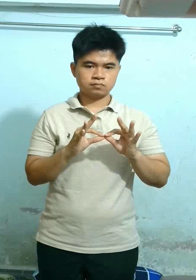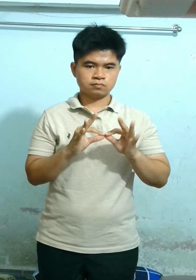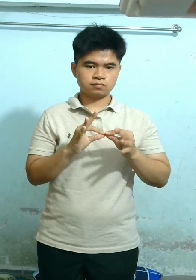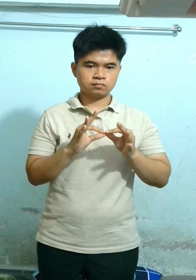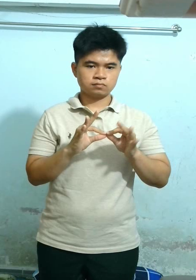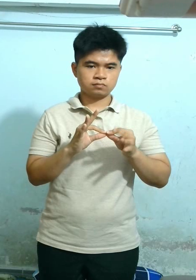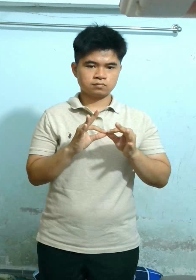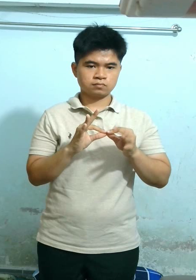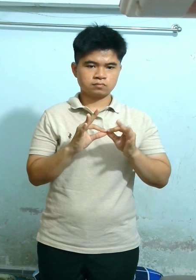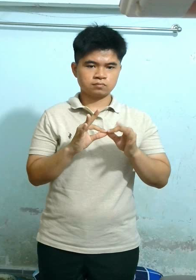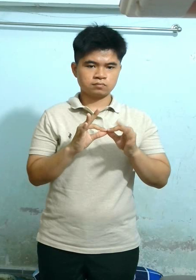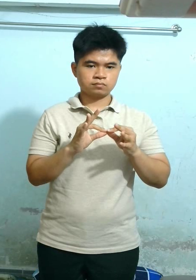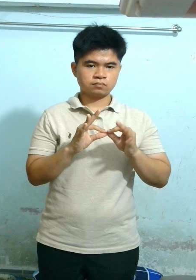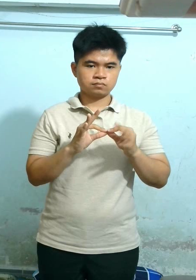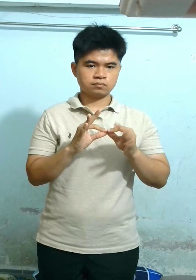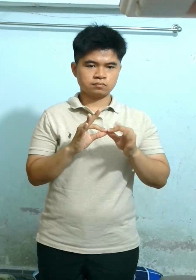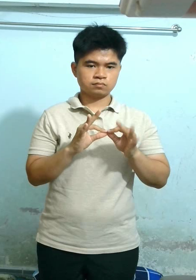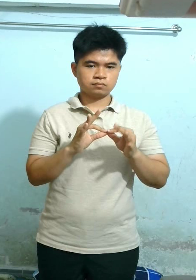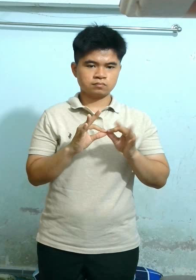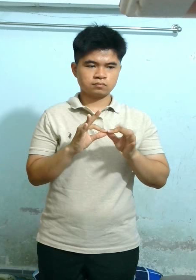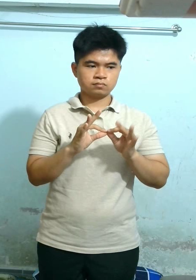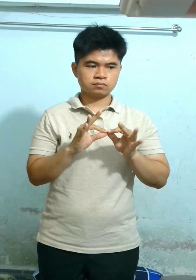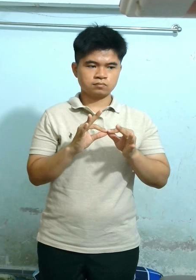phien dich